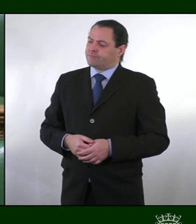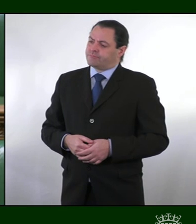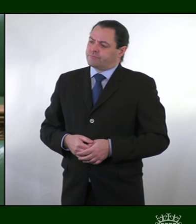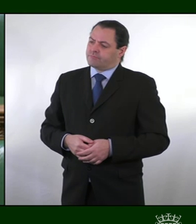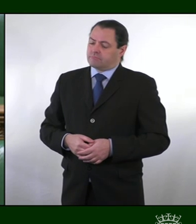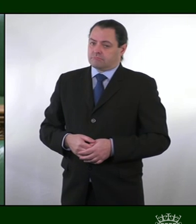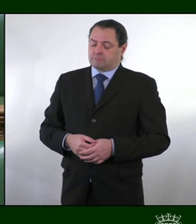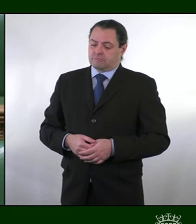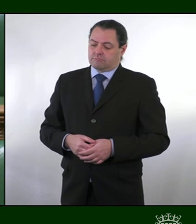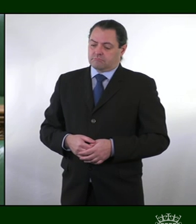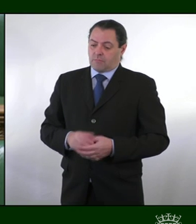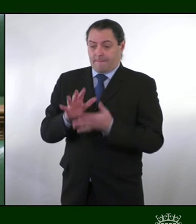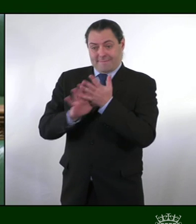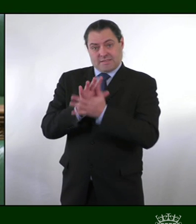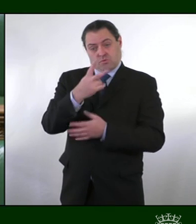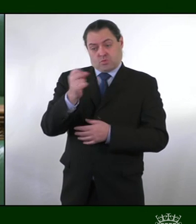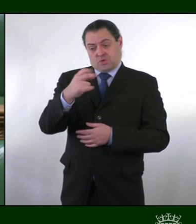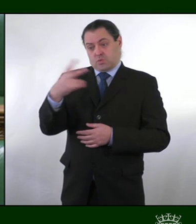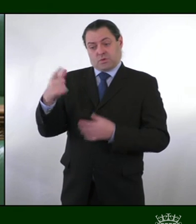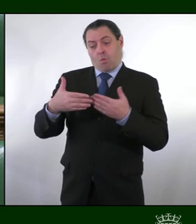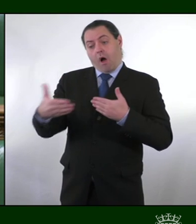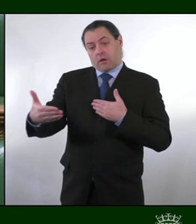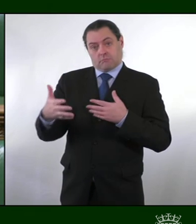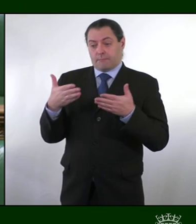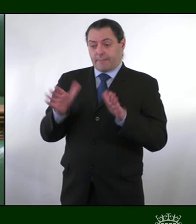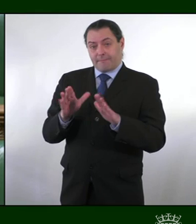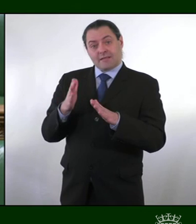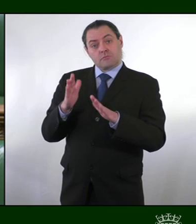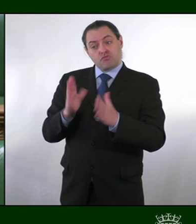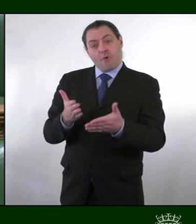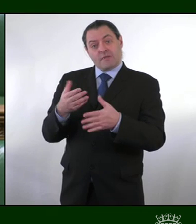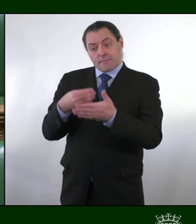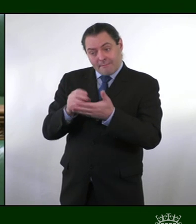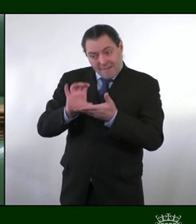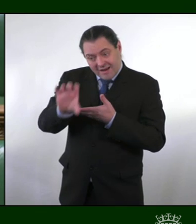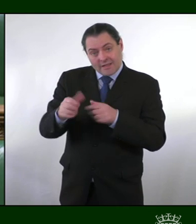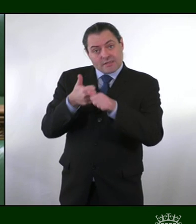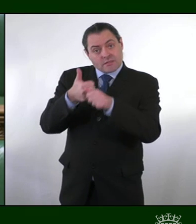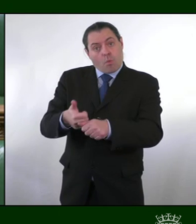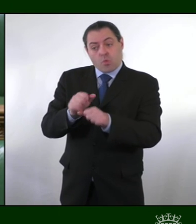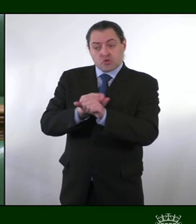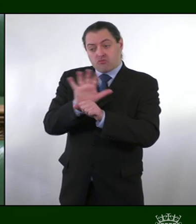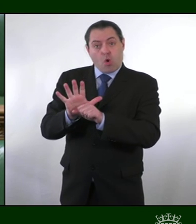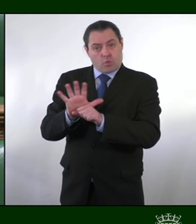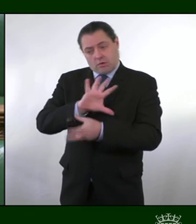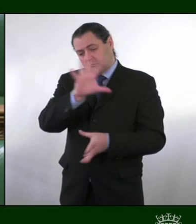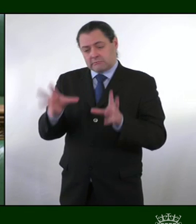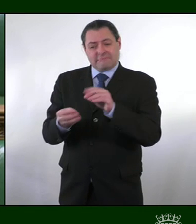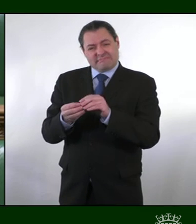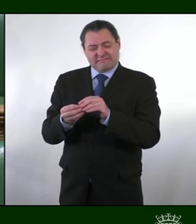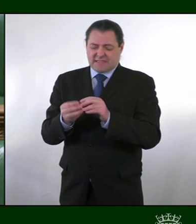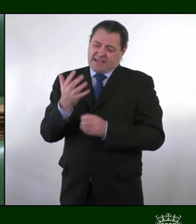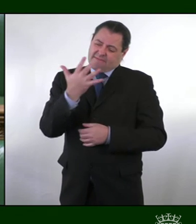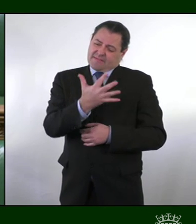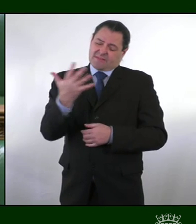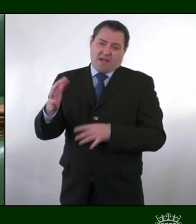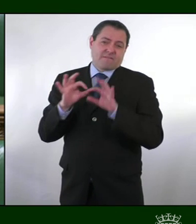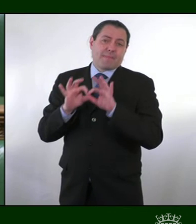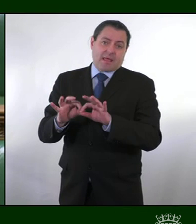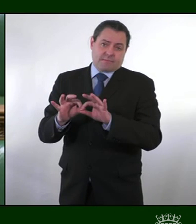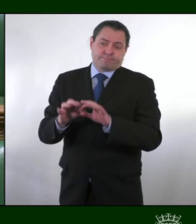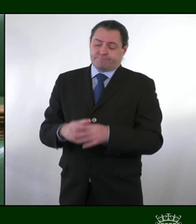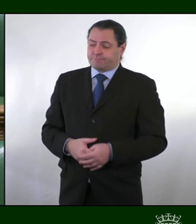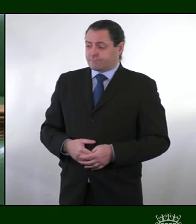Taken together, next year, public services funding to tackle coronavirus will total £55 billion.